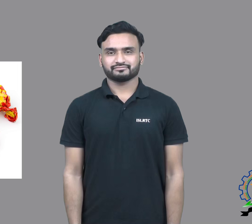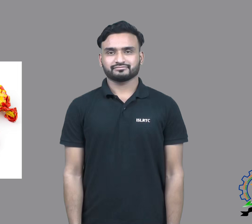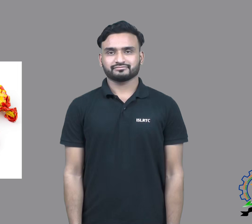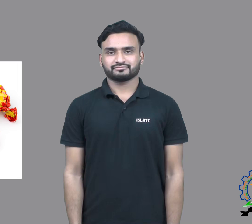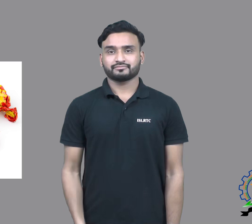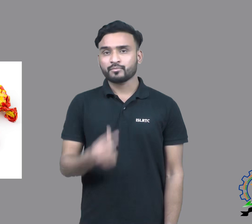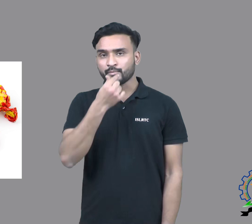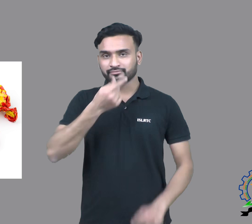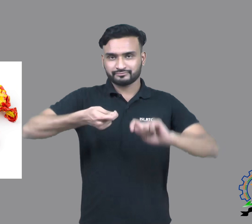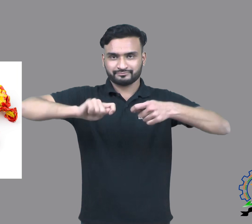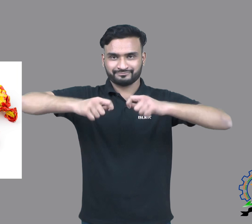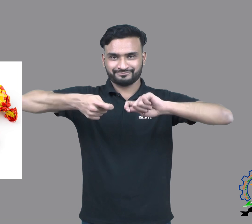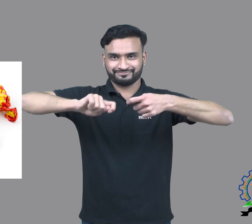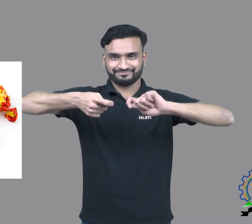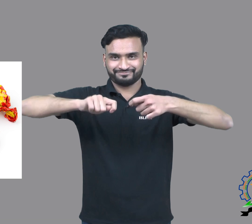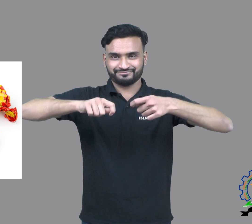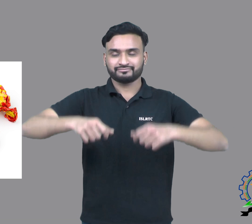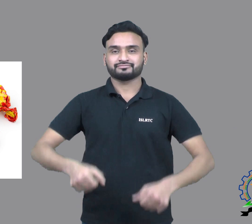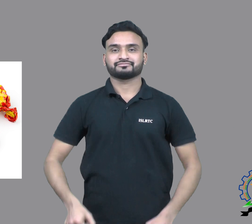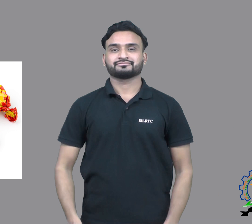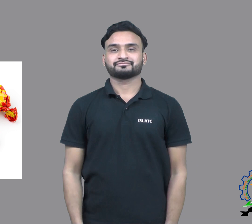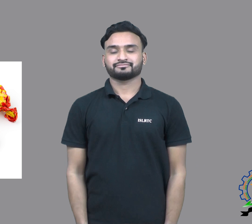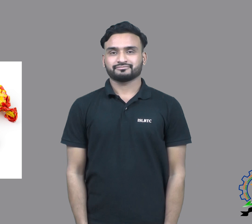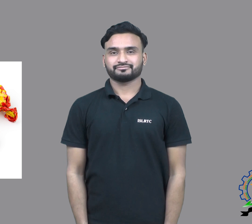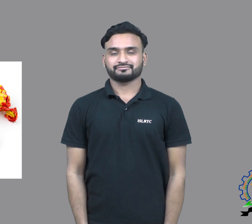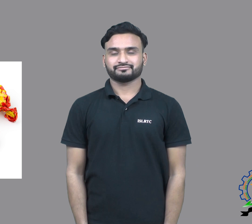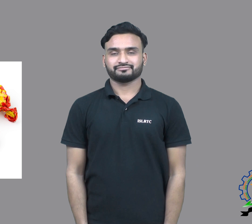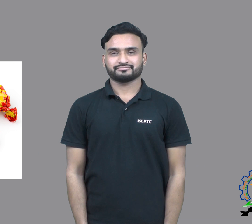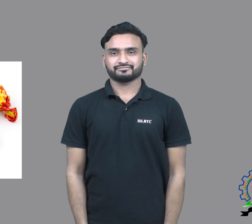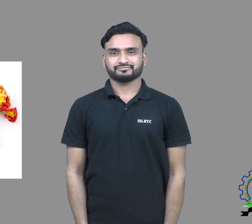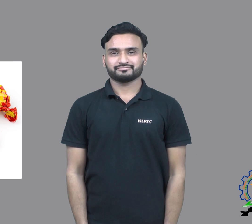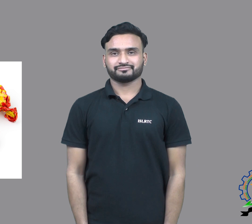Toffee